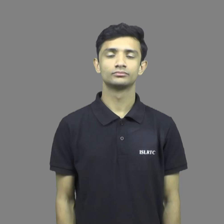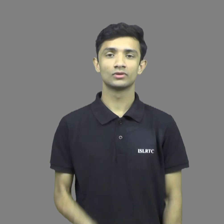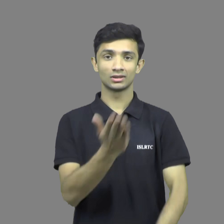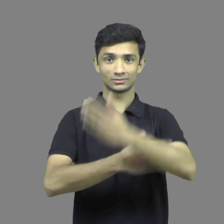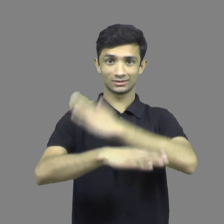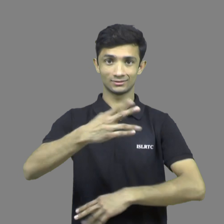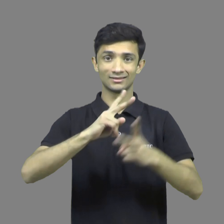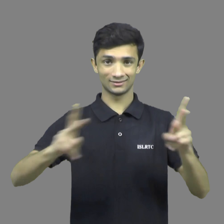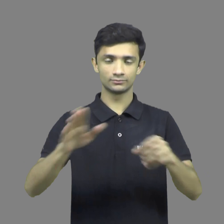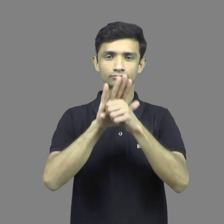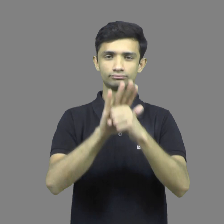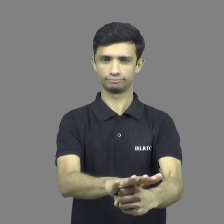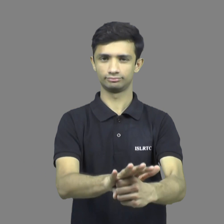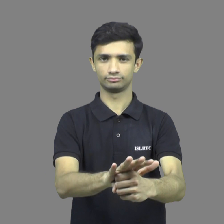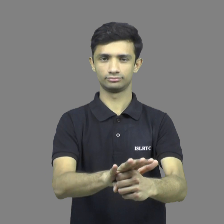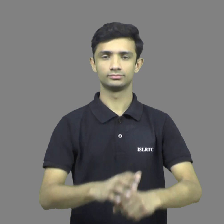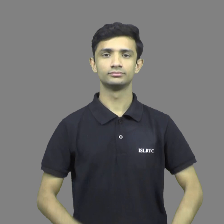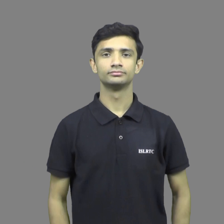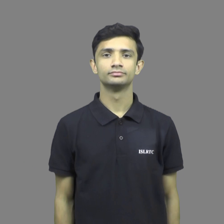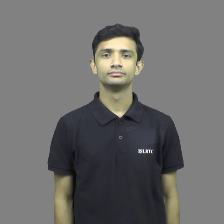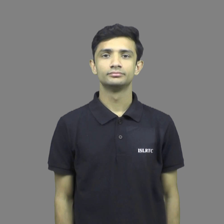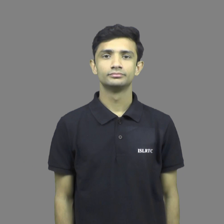Discrimination Against Divyangjans